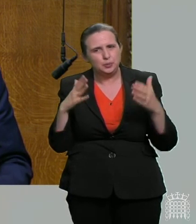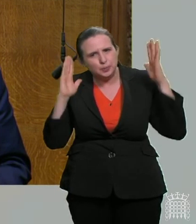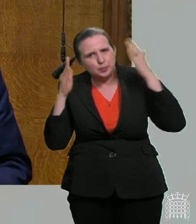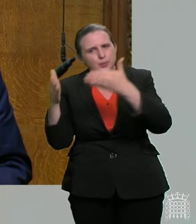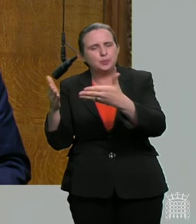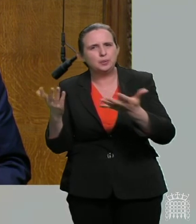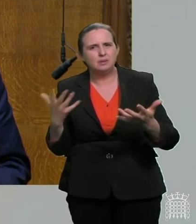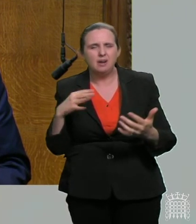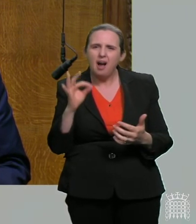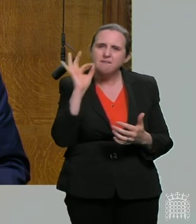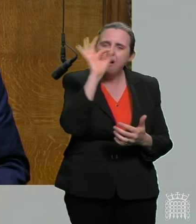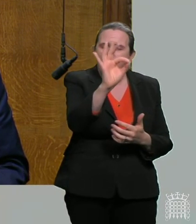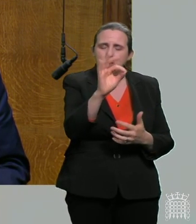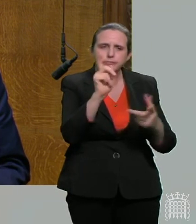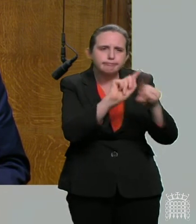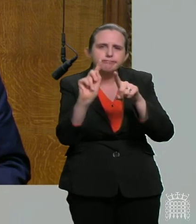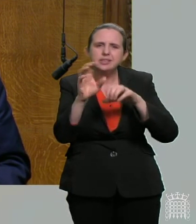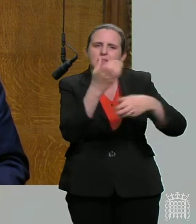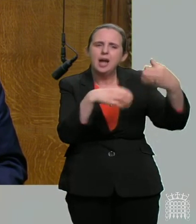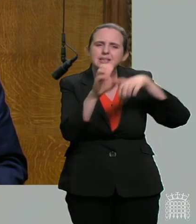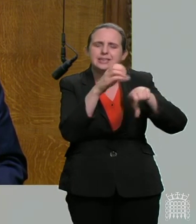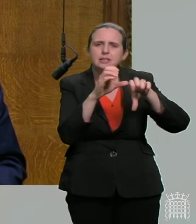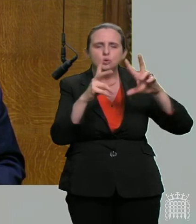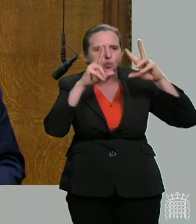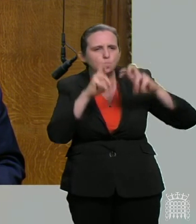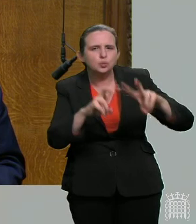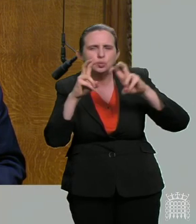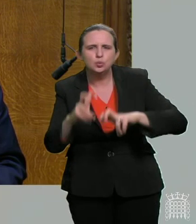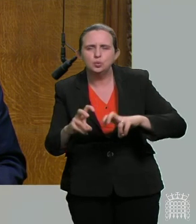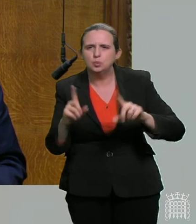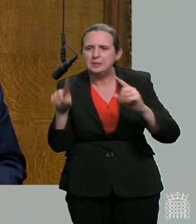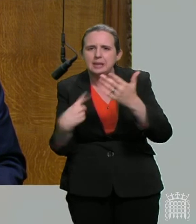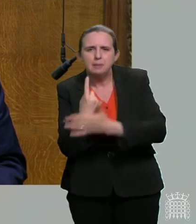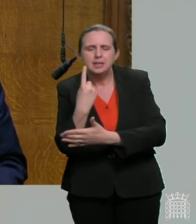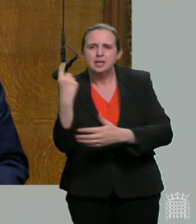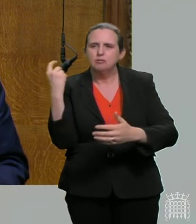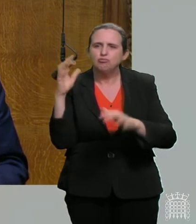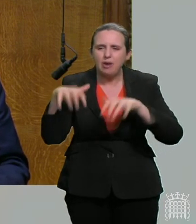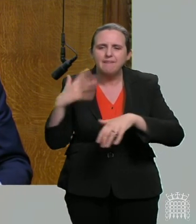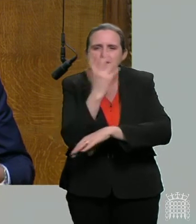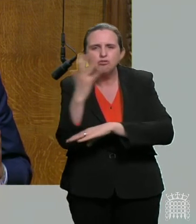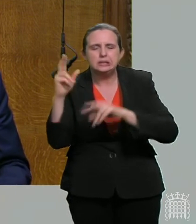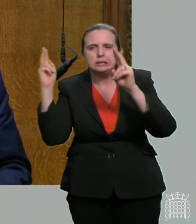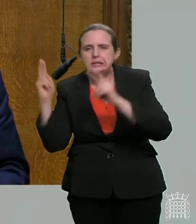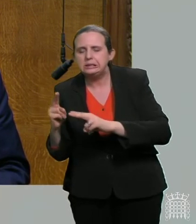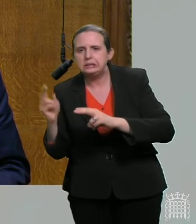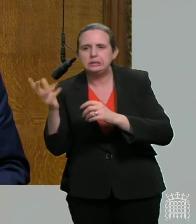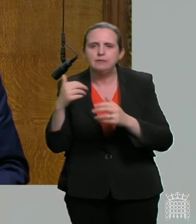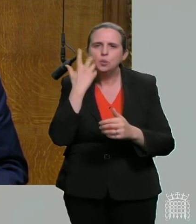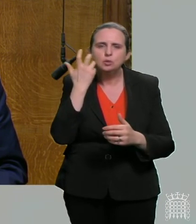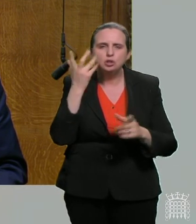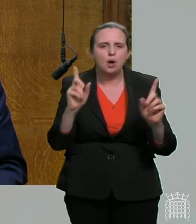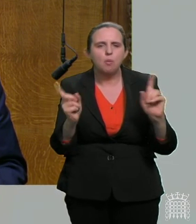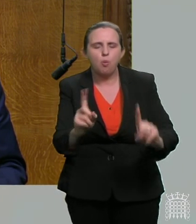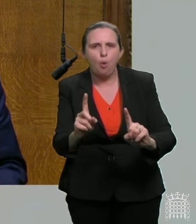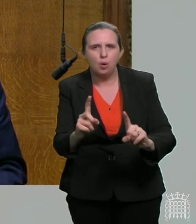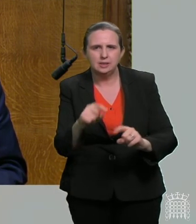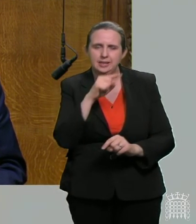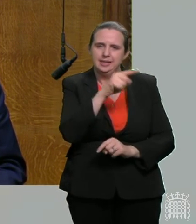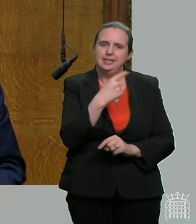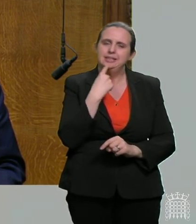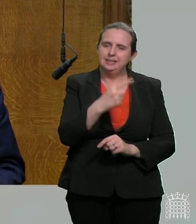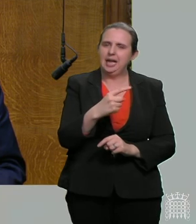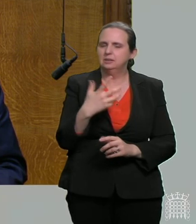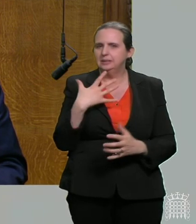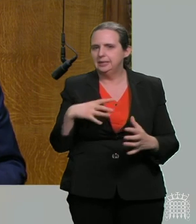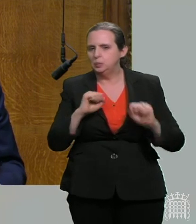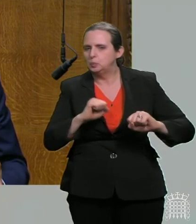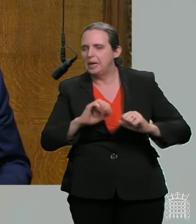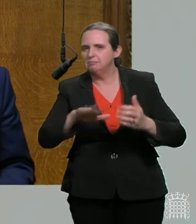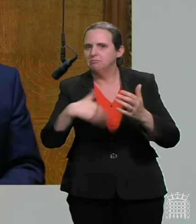When I asked Professor Dasgupta to carry out this work, he told me that it would not be complete until after the UK had hosted the COP26 summit.